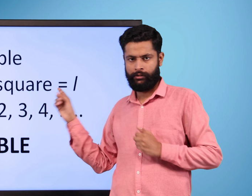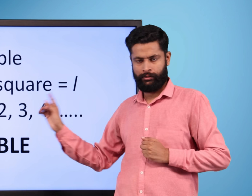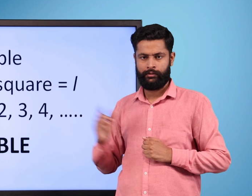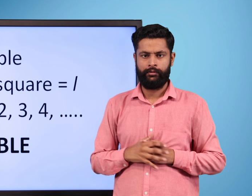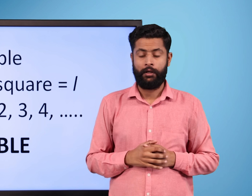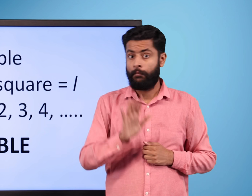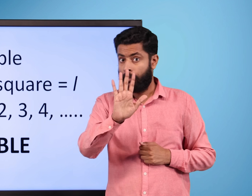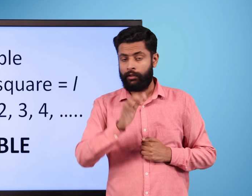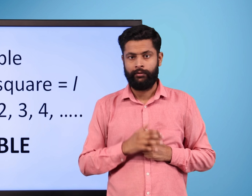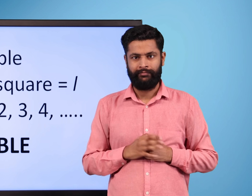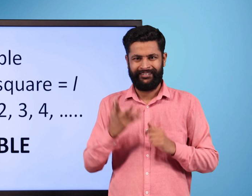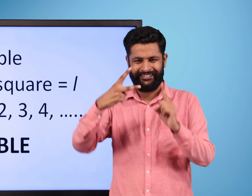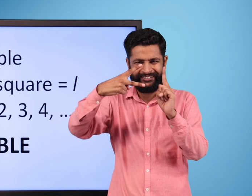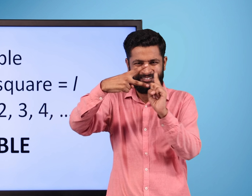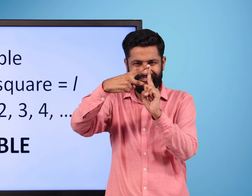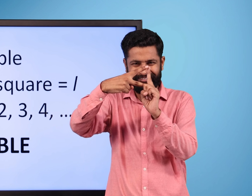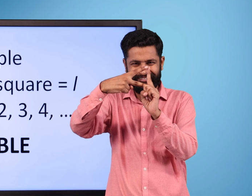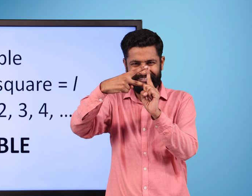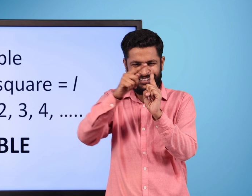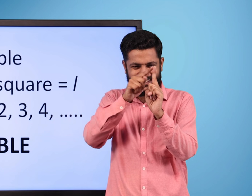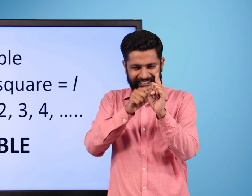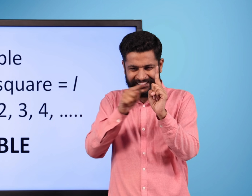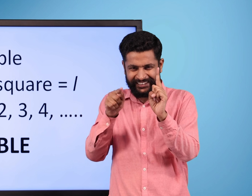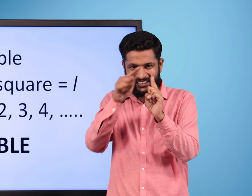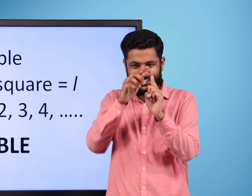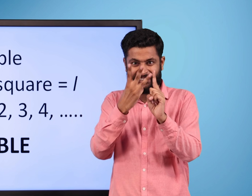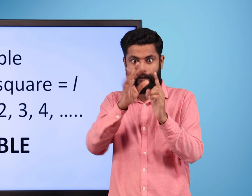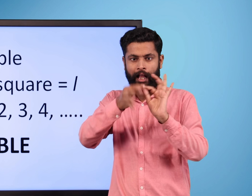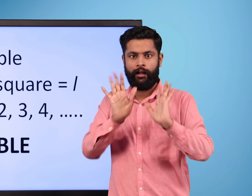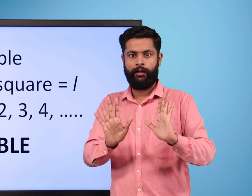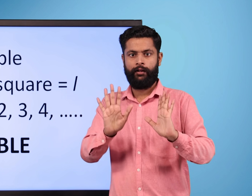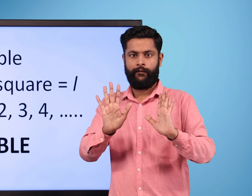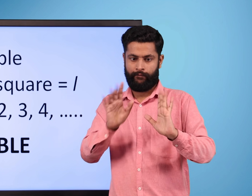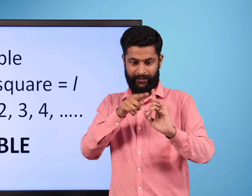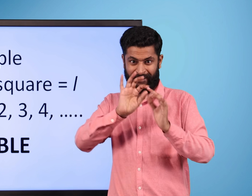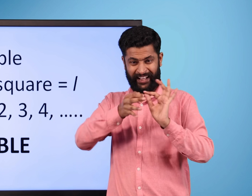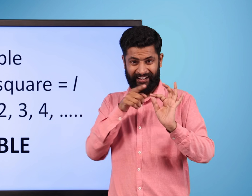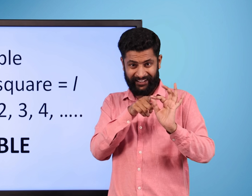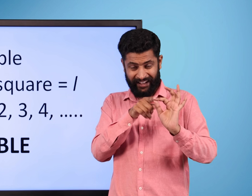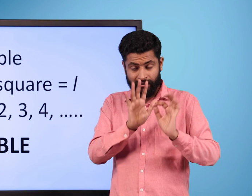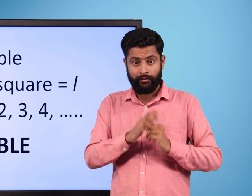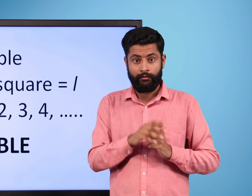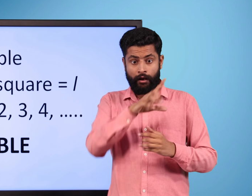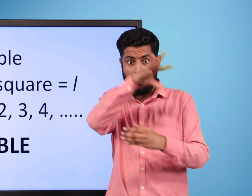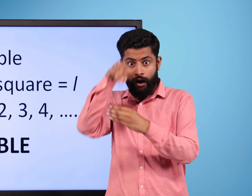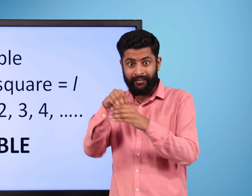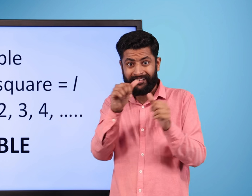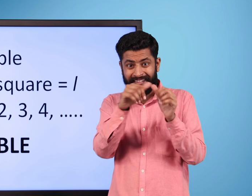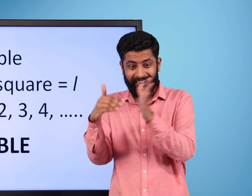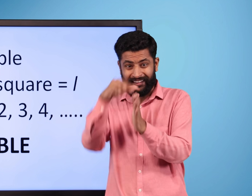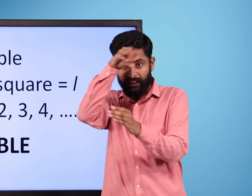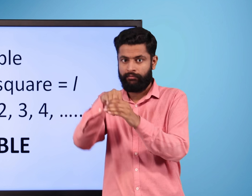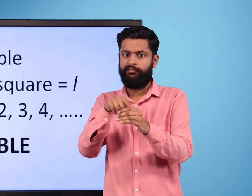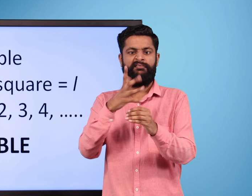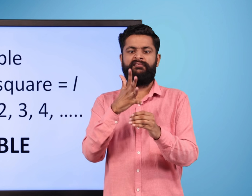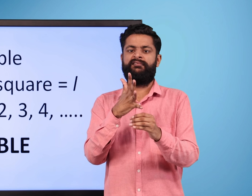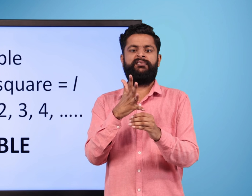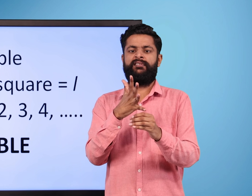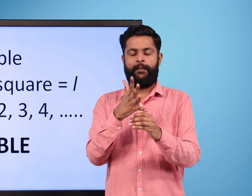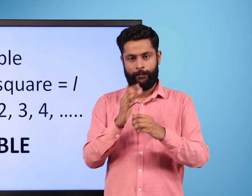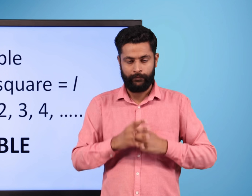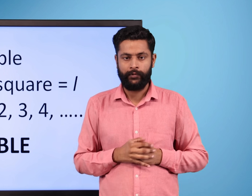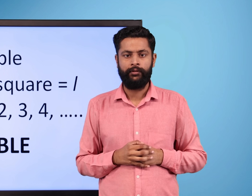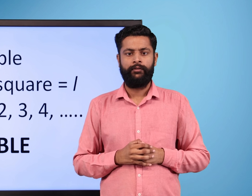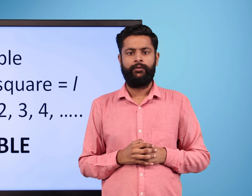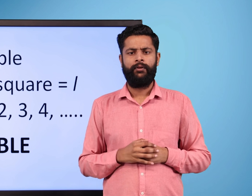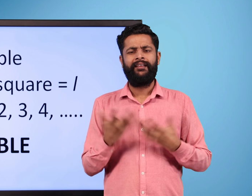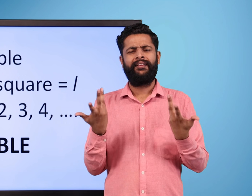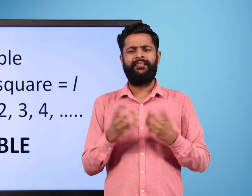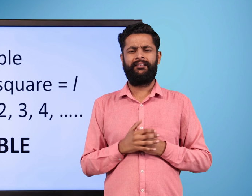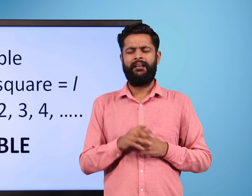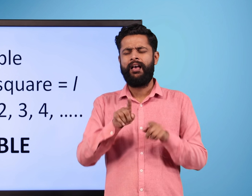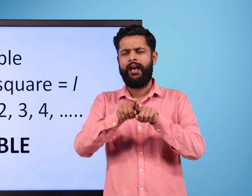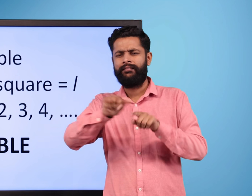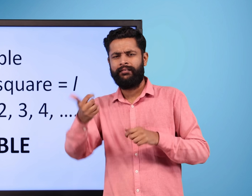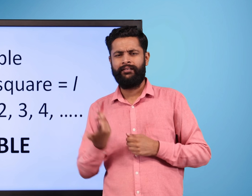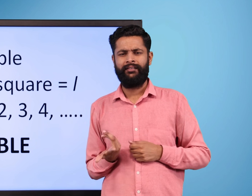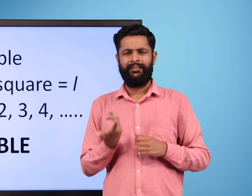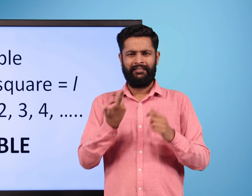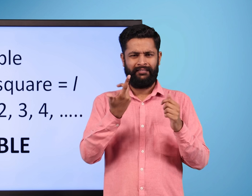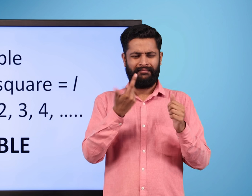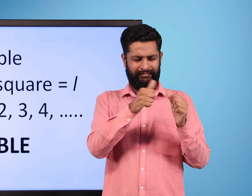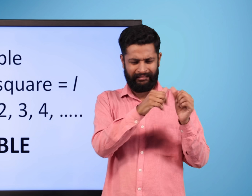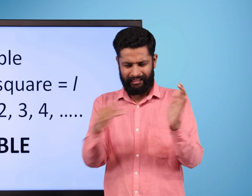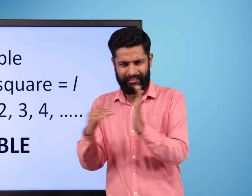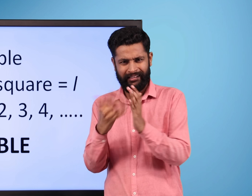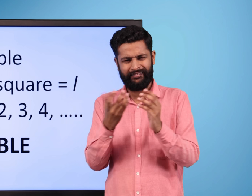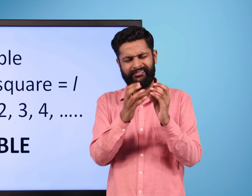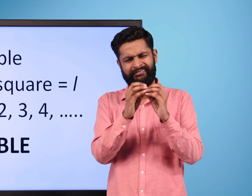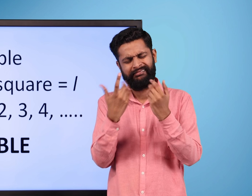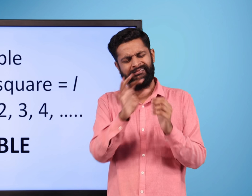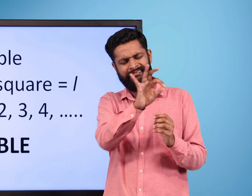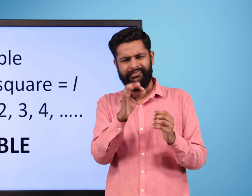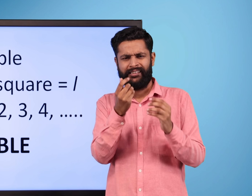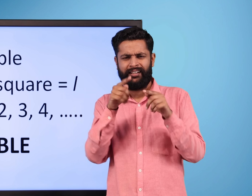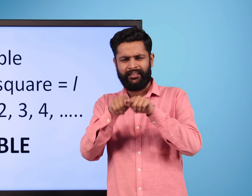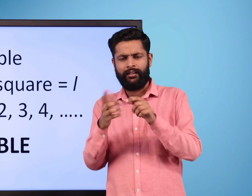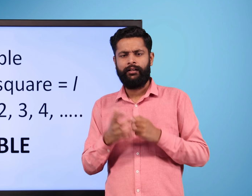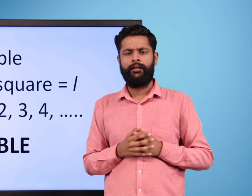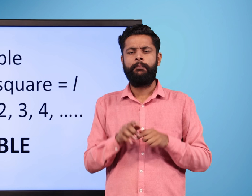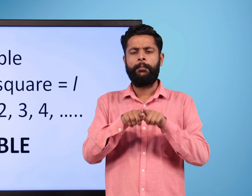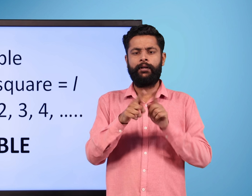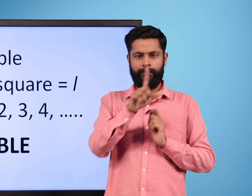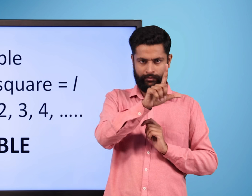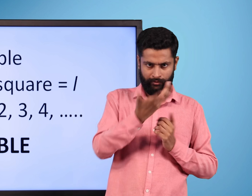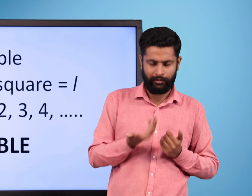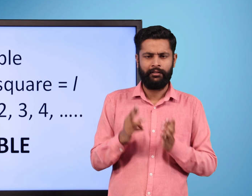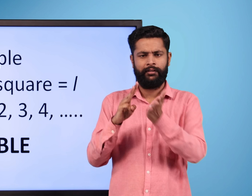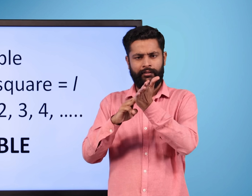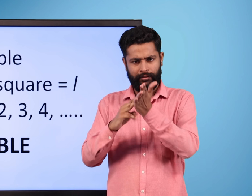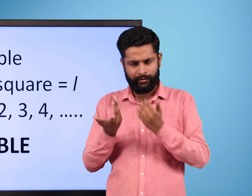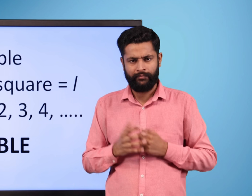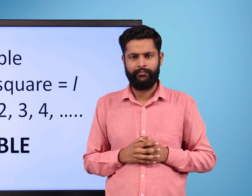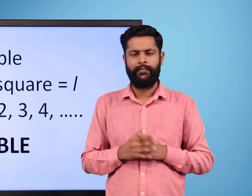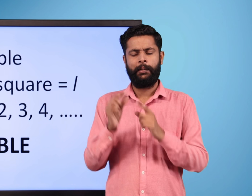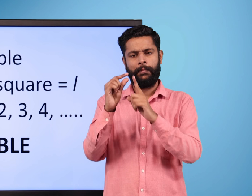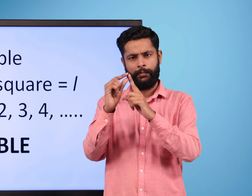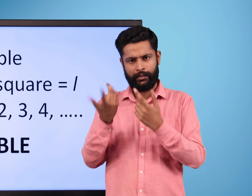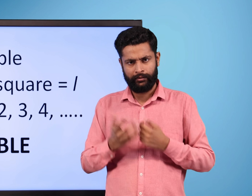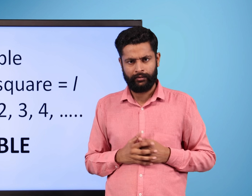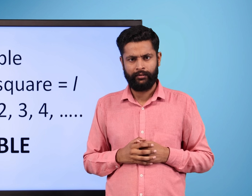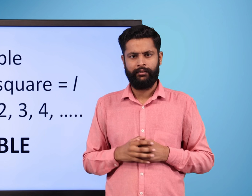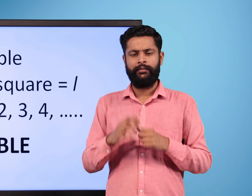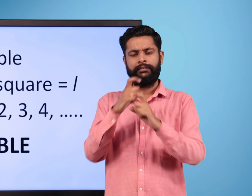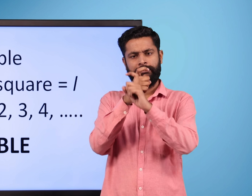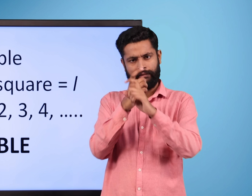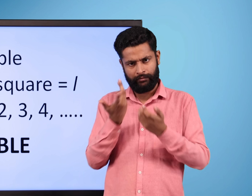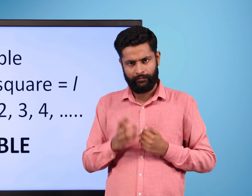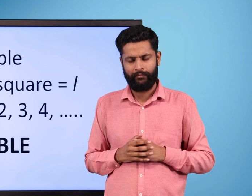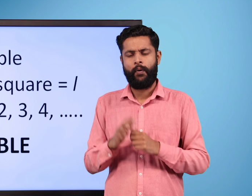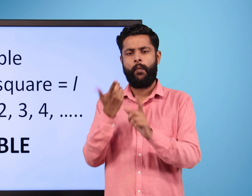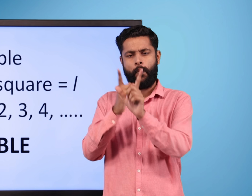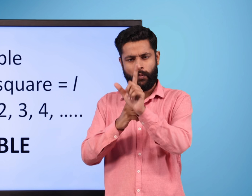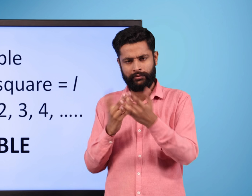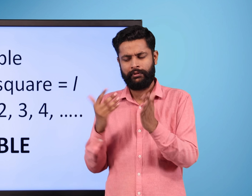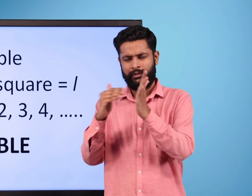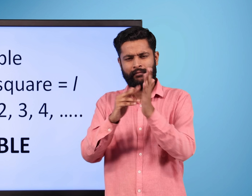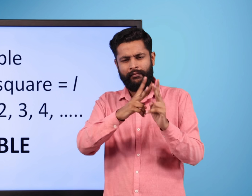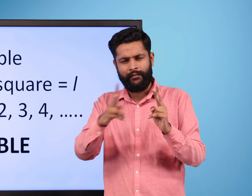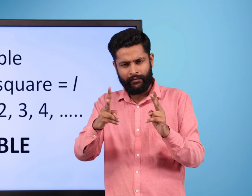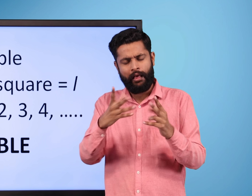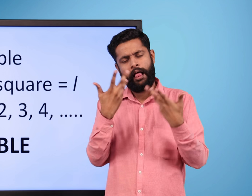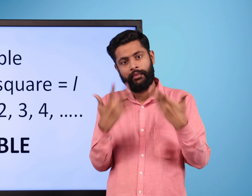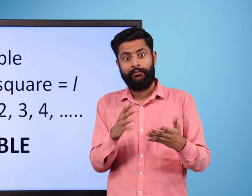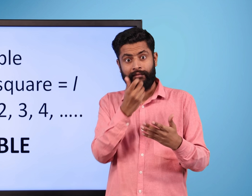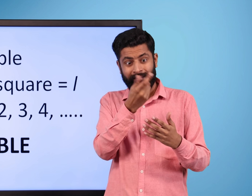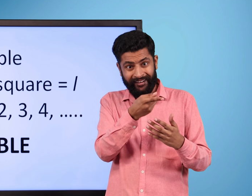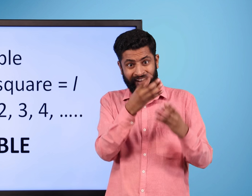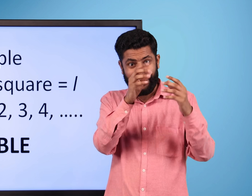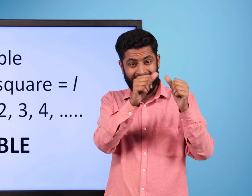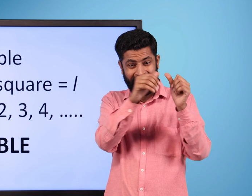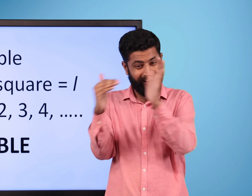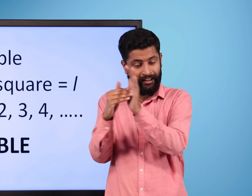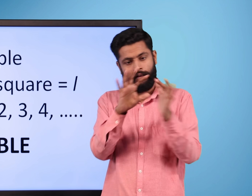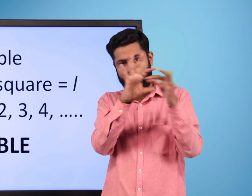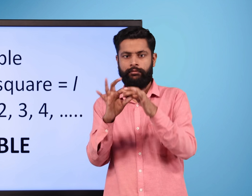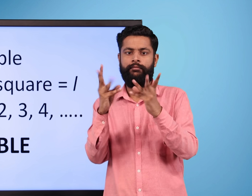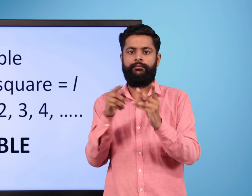But the number of angles of a triangle has a fixed value 3. It is not a variable. One may use any letter, example, m, l, p, x, y, z etc. to show a variable.